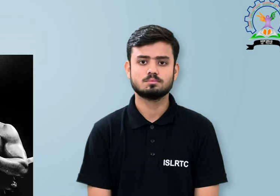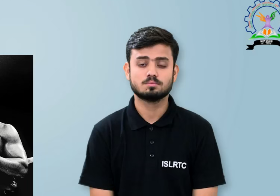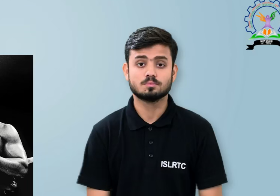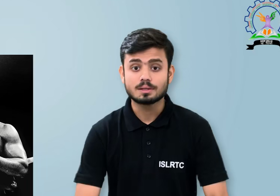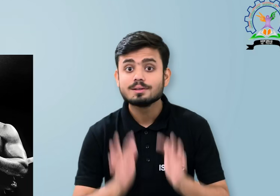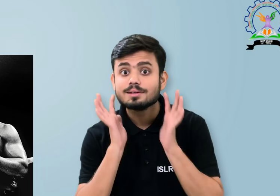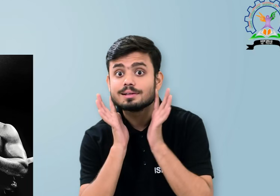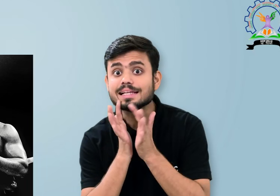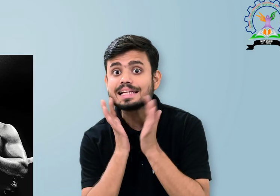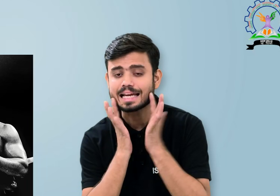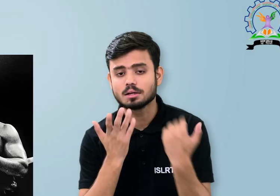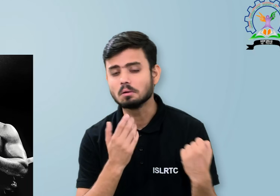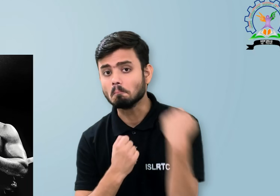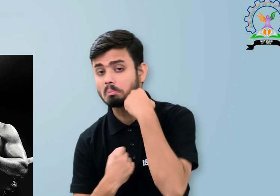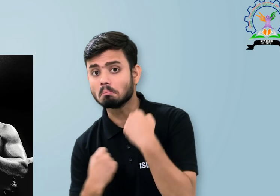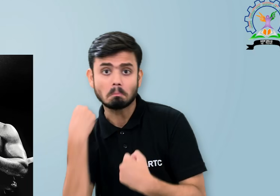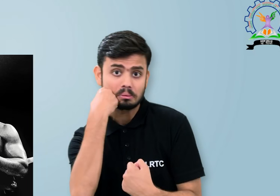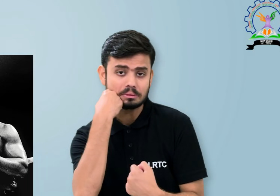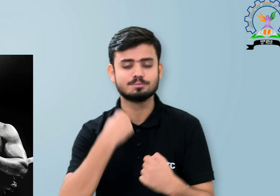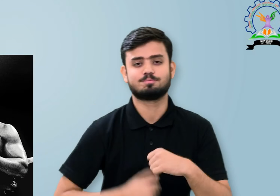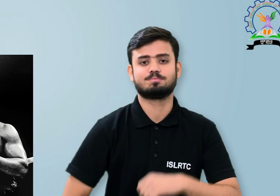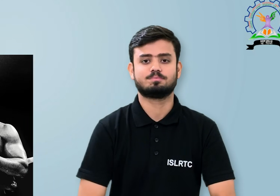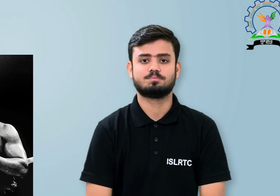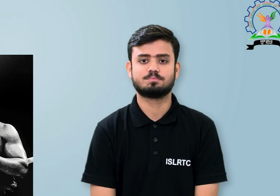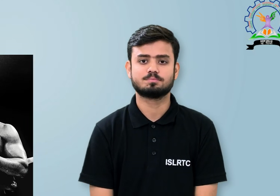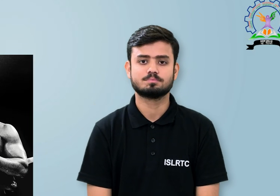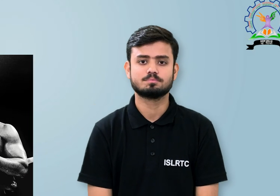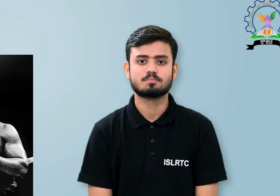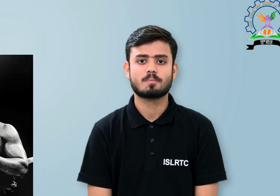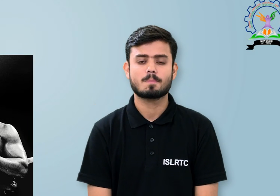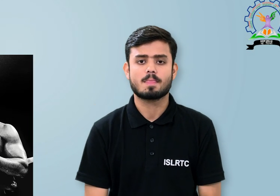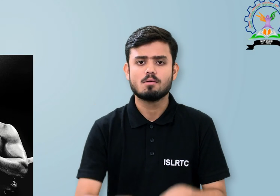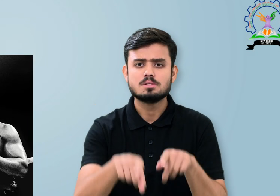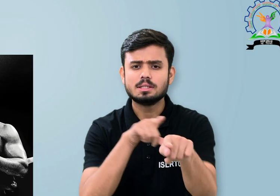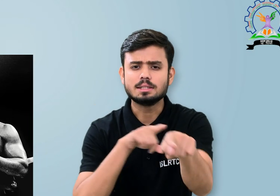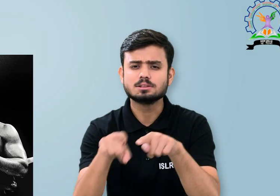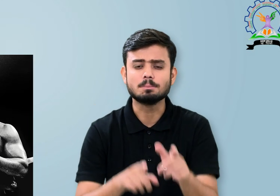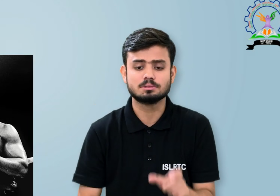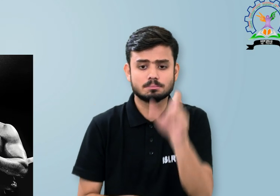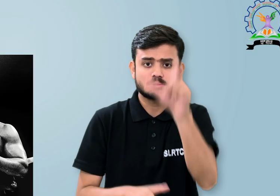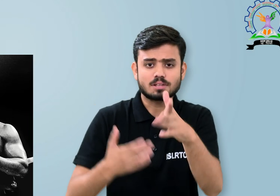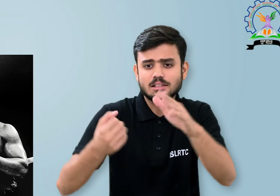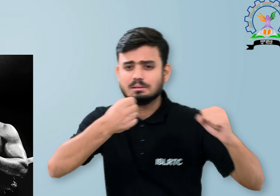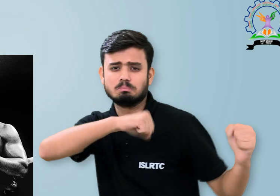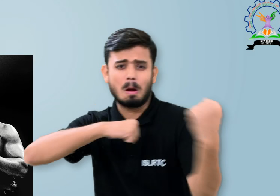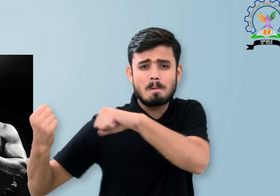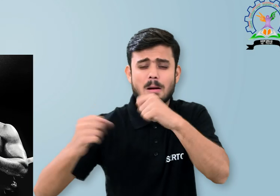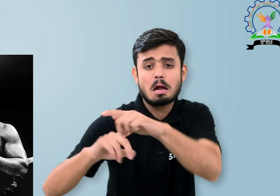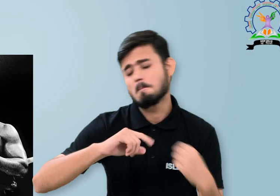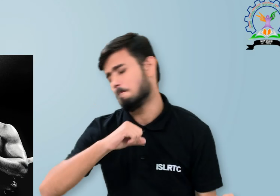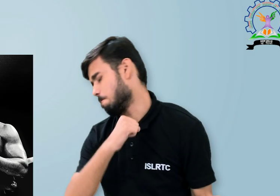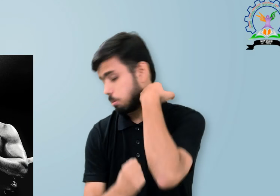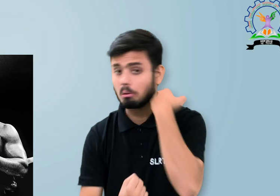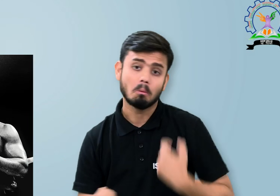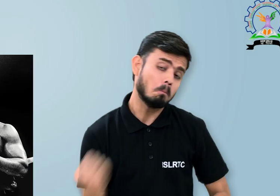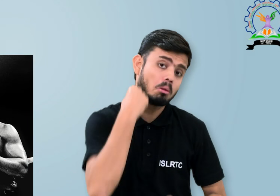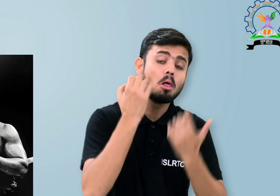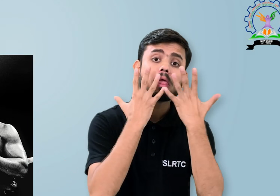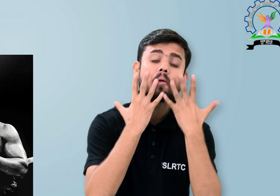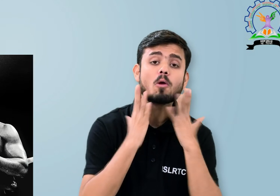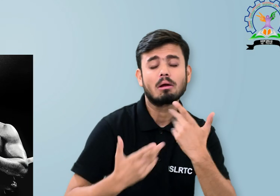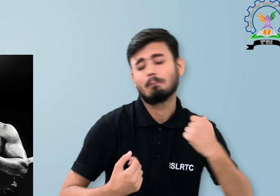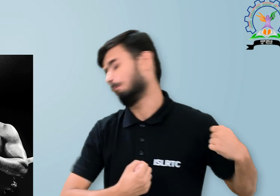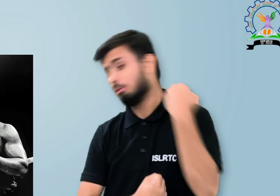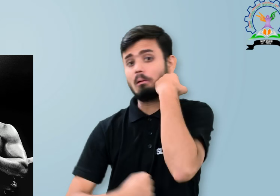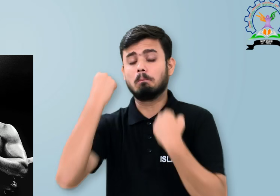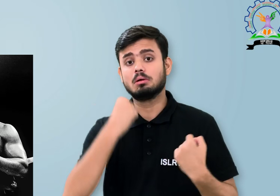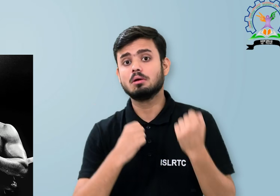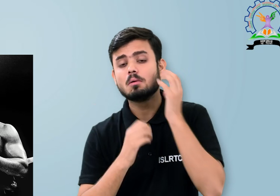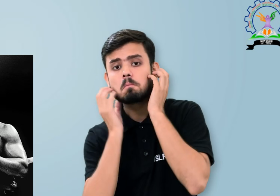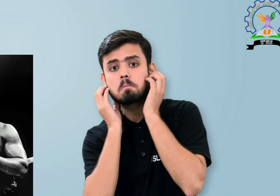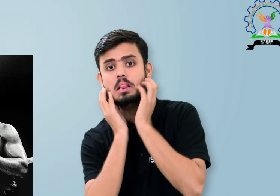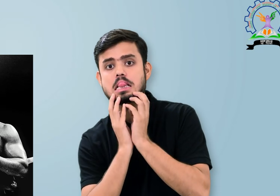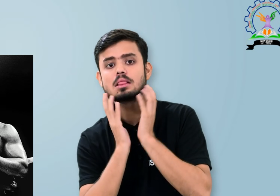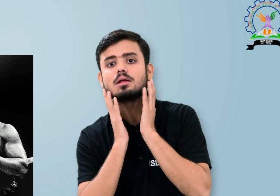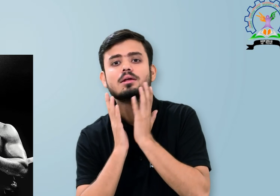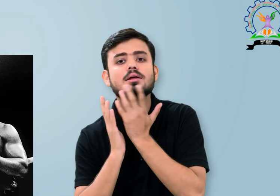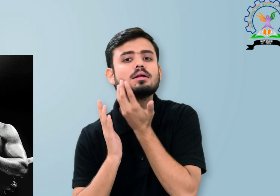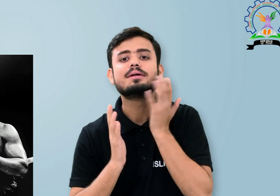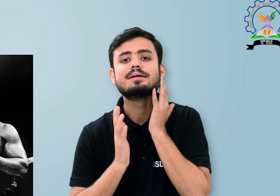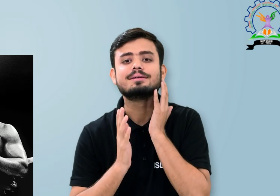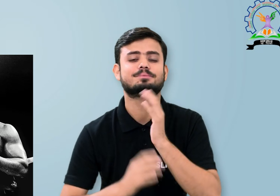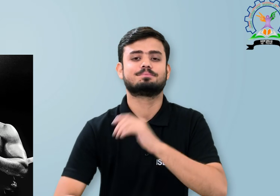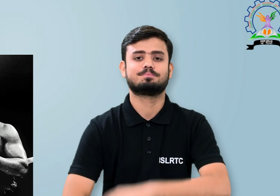Glass Jaw It is an informal term that refers to a boxer's susceptibility to being knocked out or suffering a broken jaw from a blow to the face.